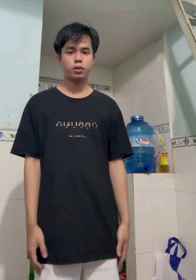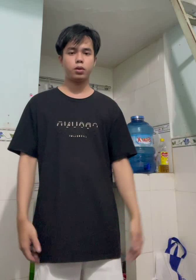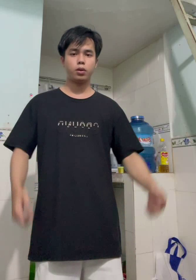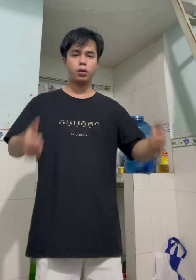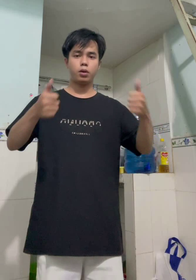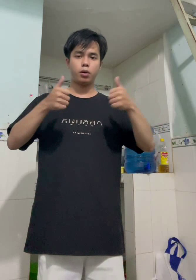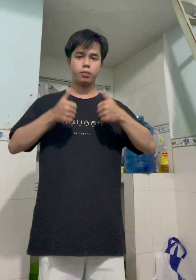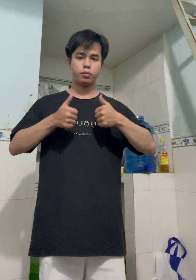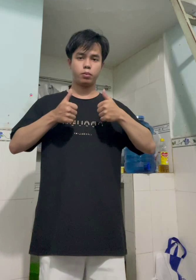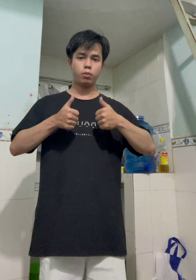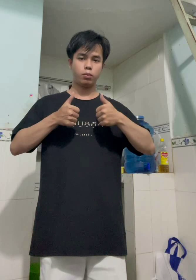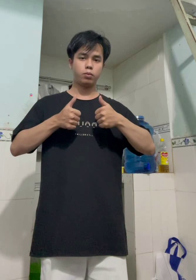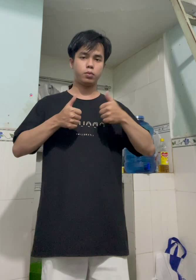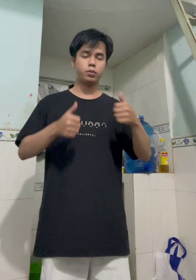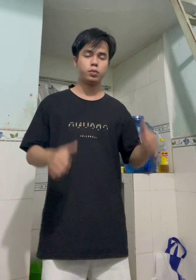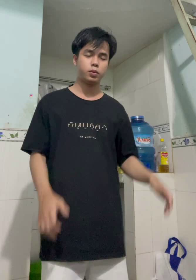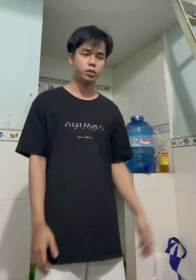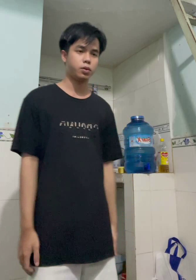rat tot